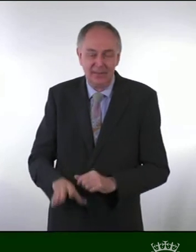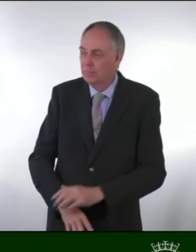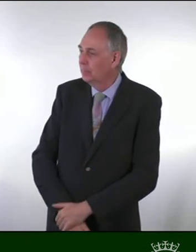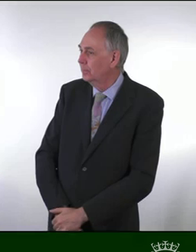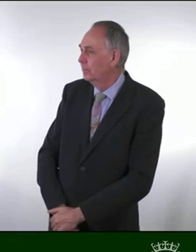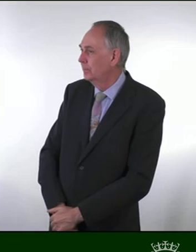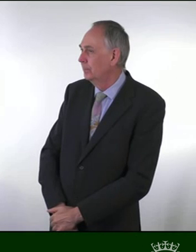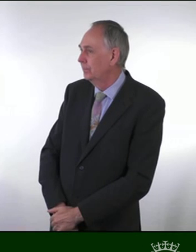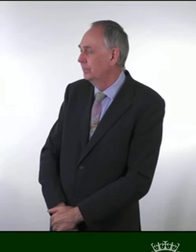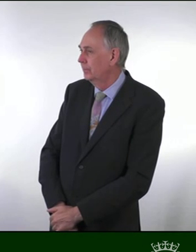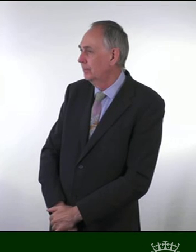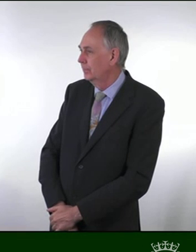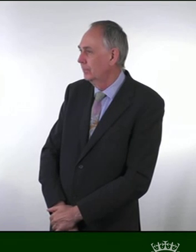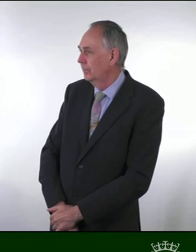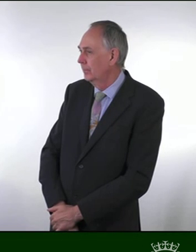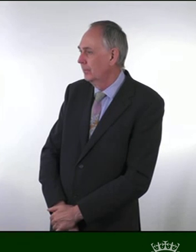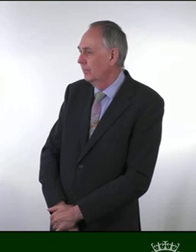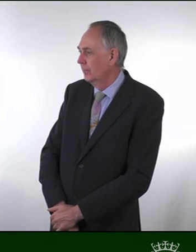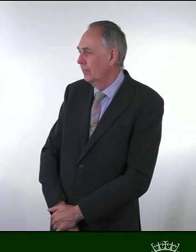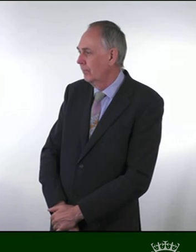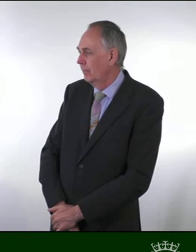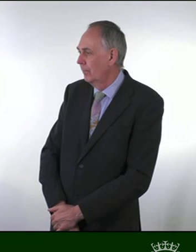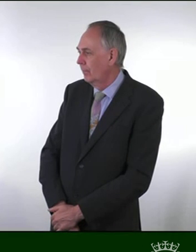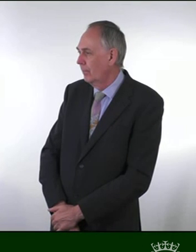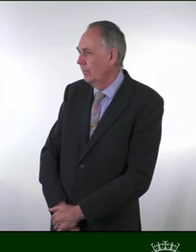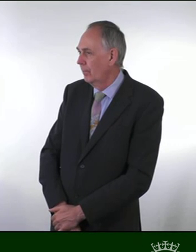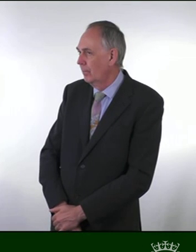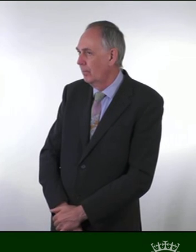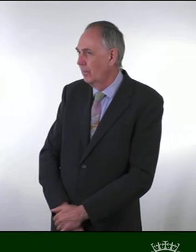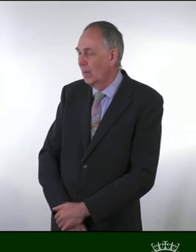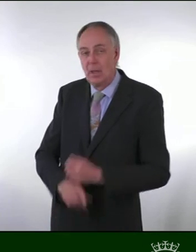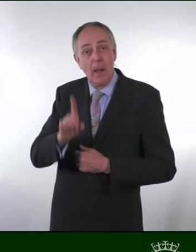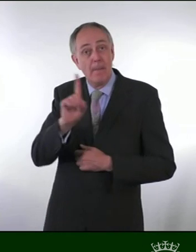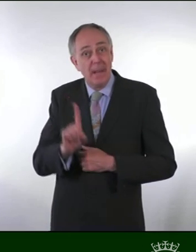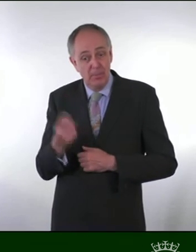Our firefighters have been assisting in this covid crisis.